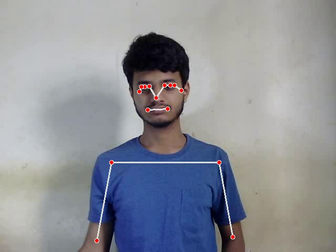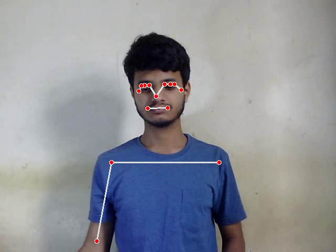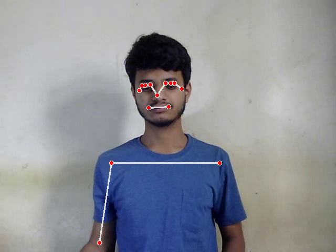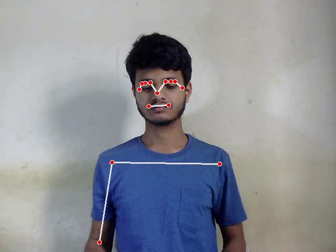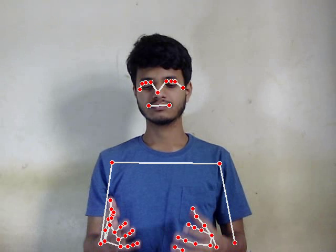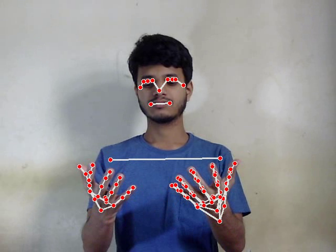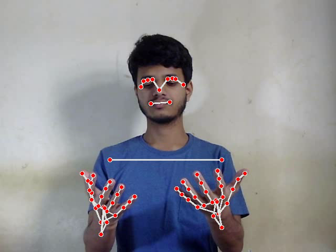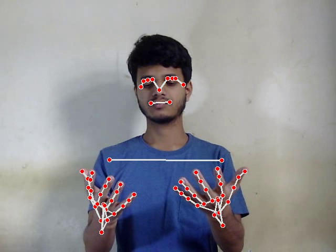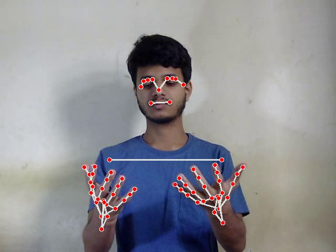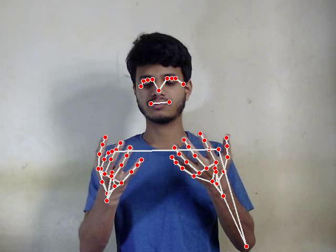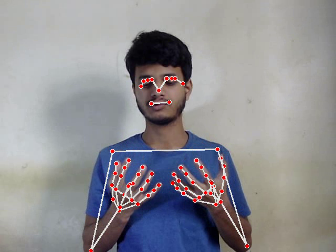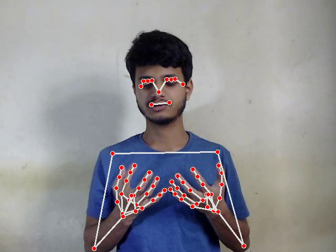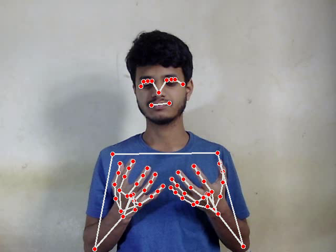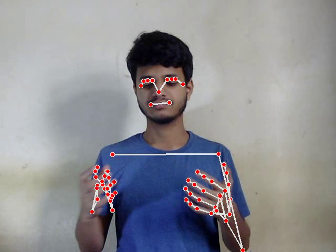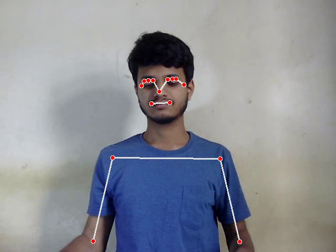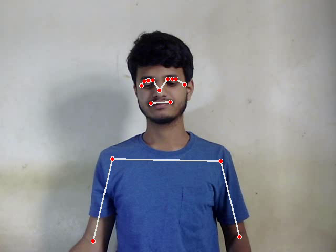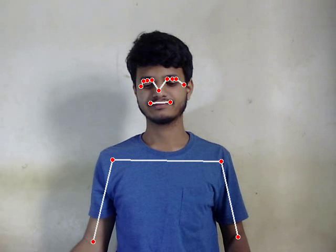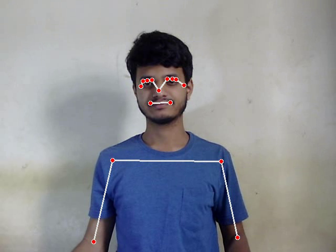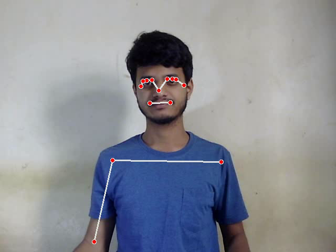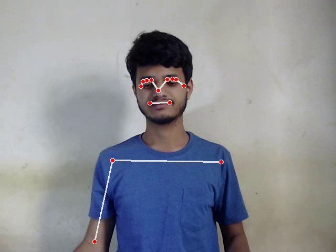want